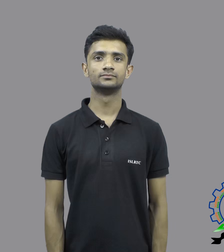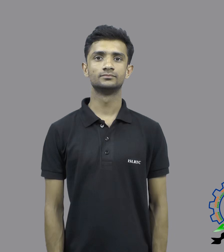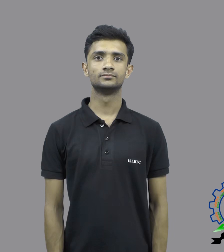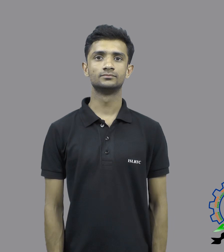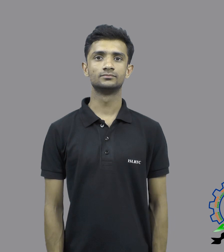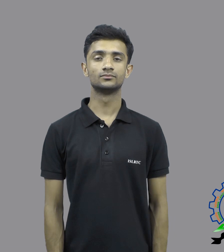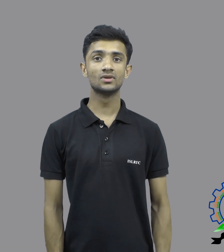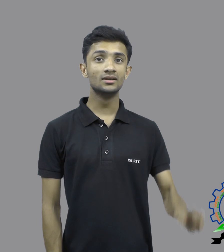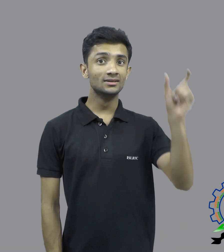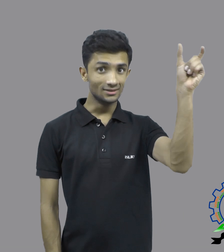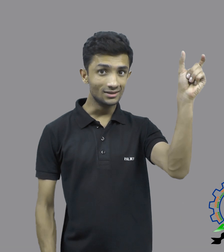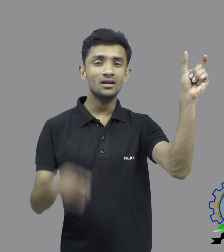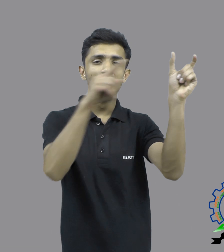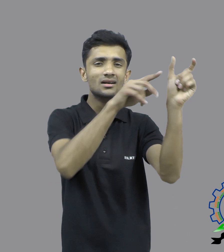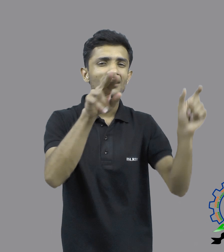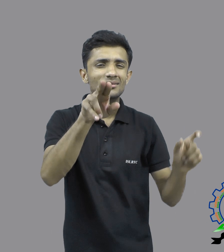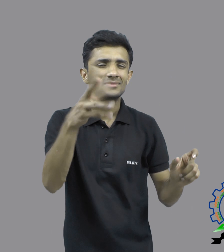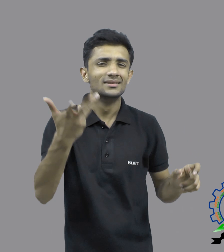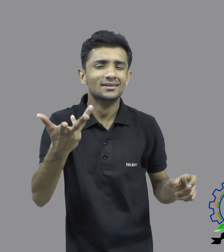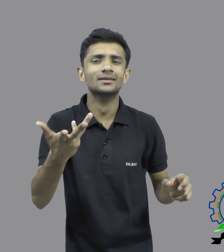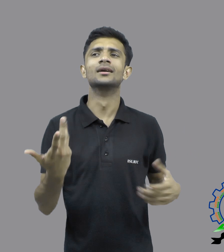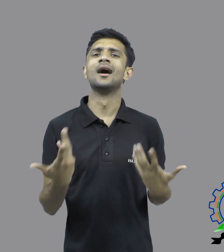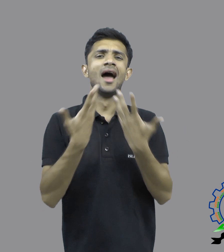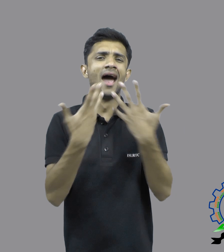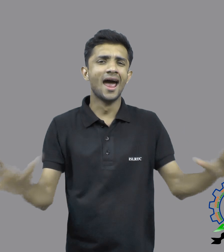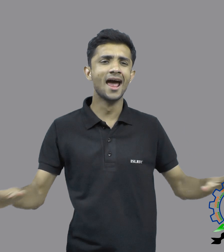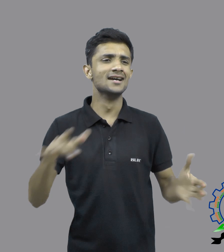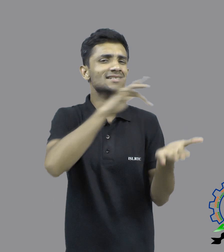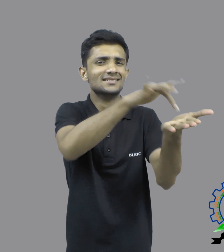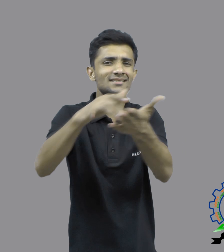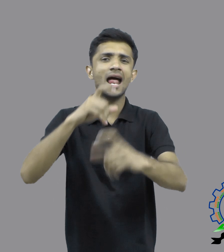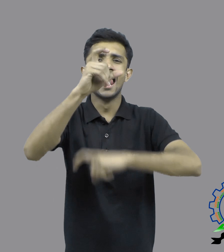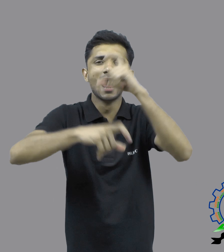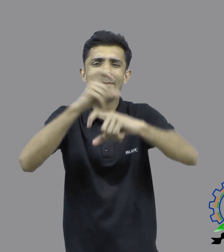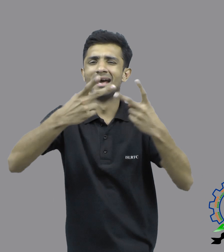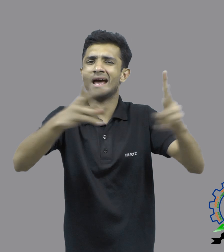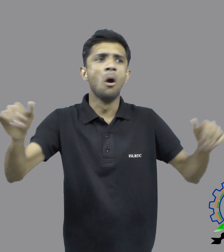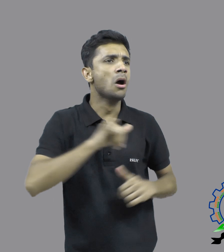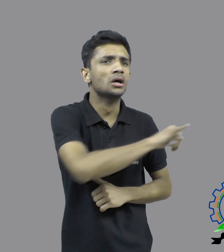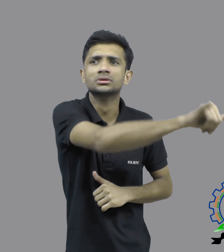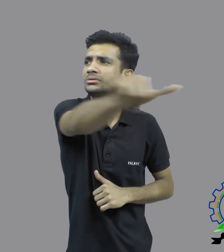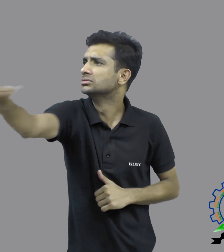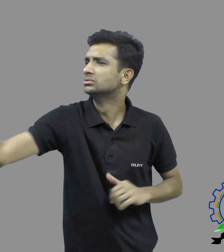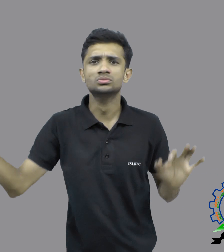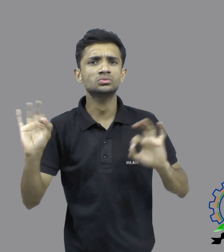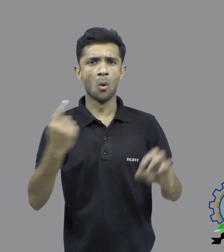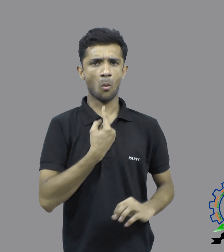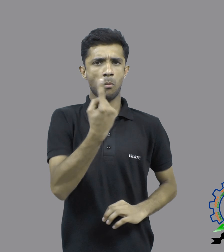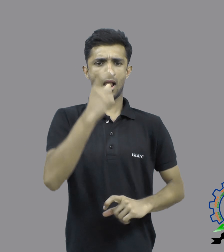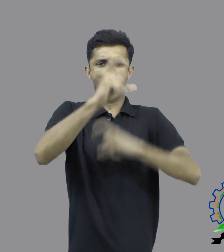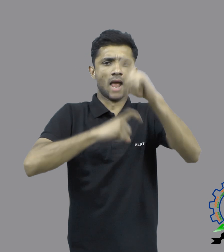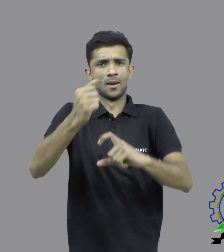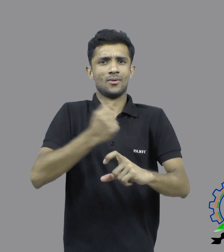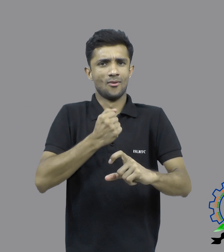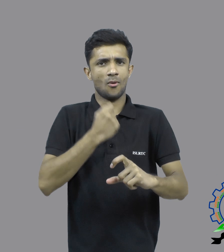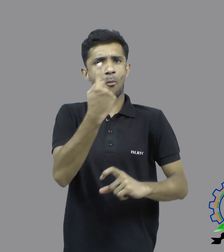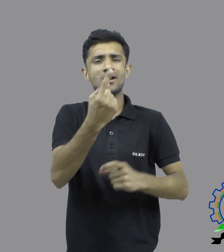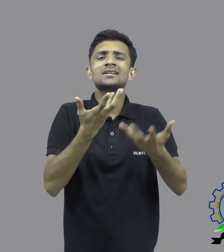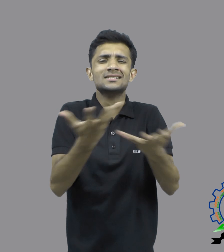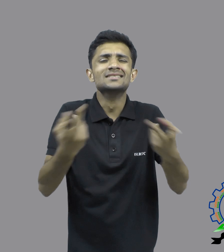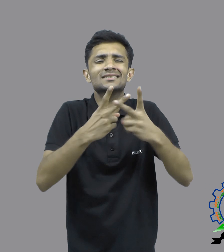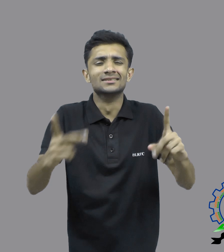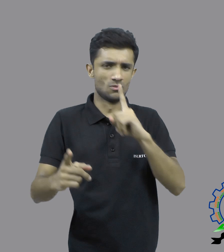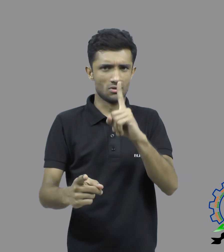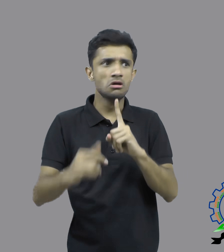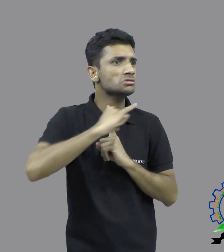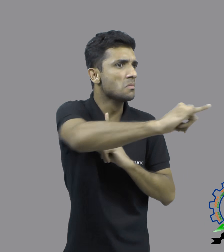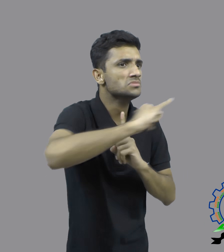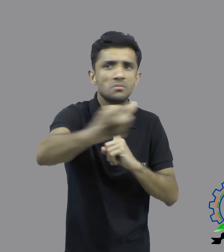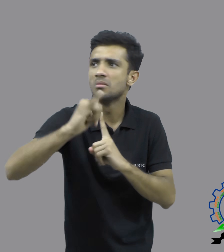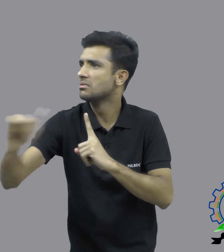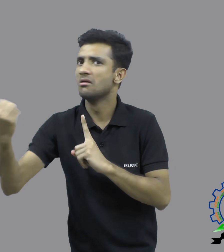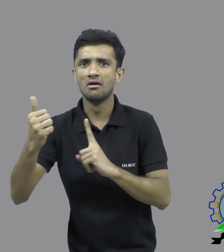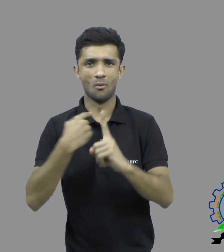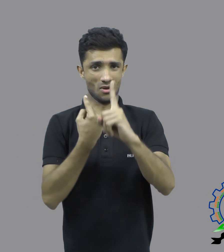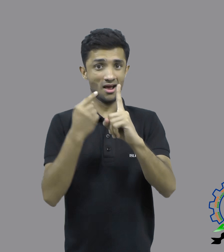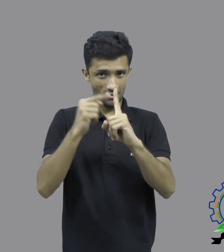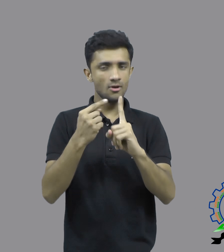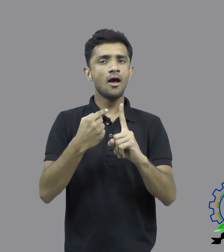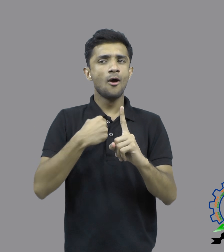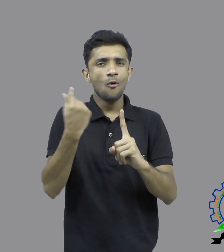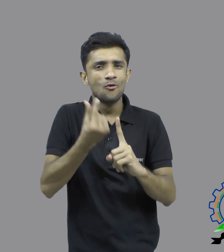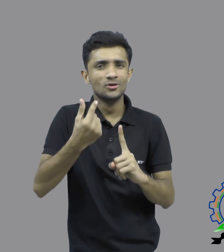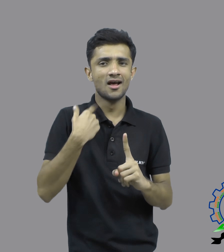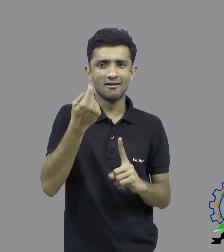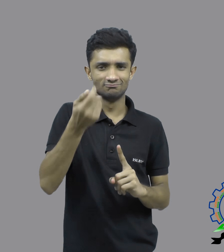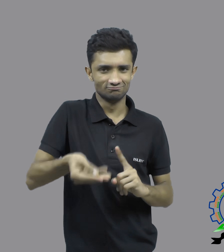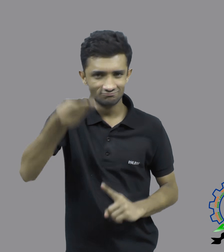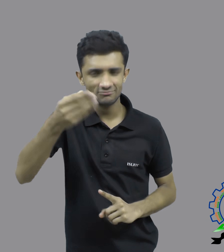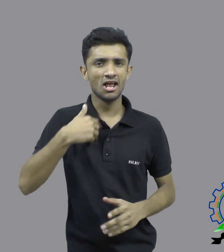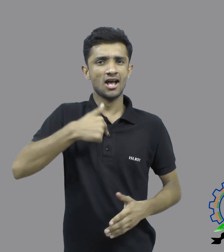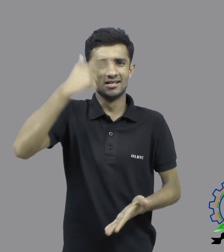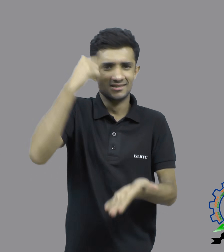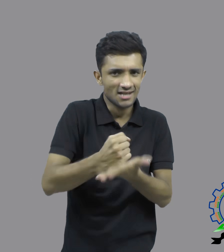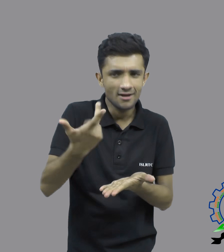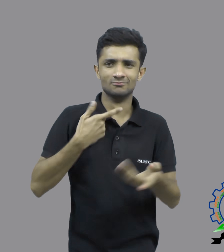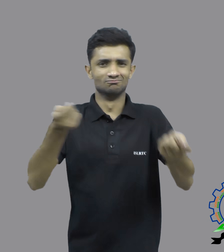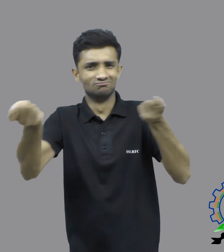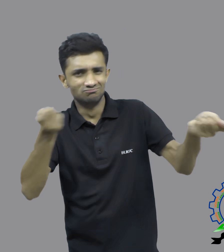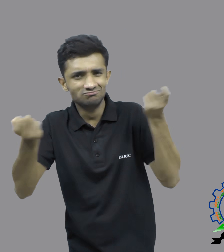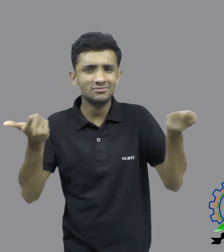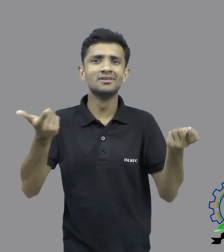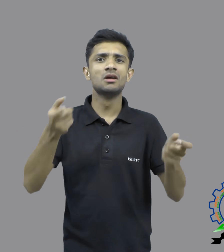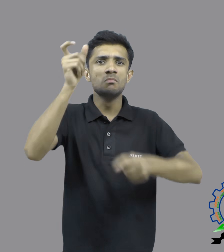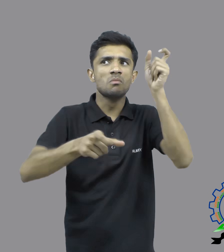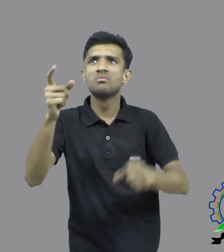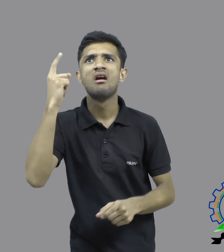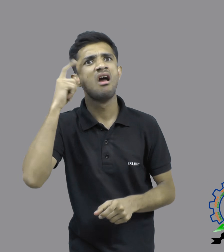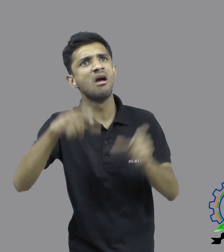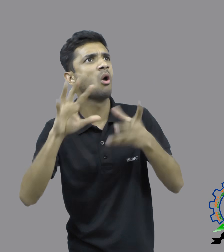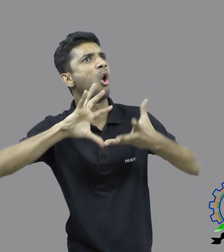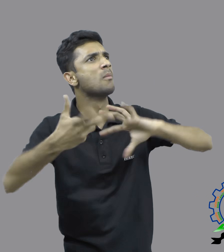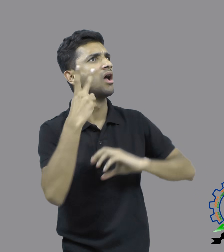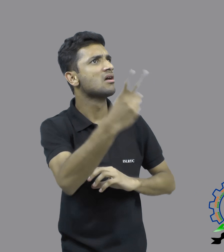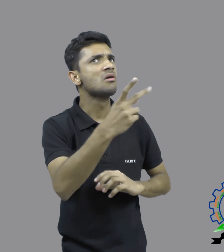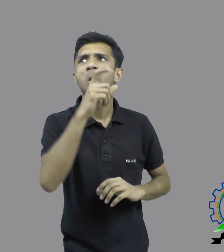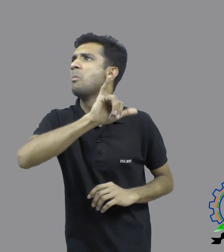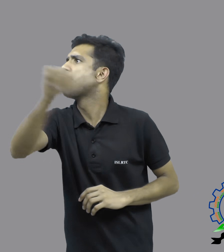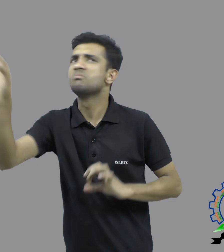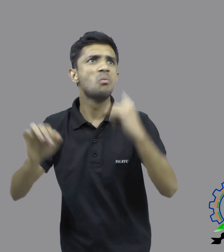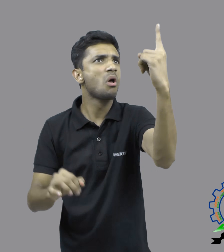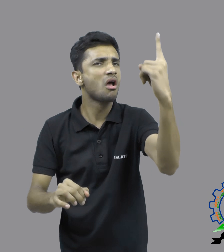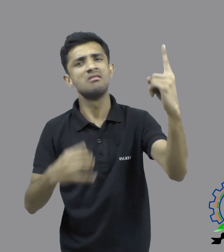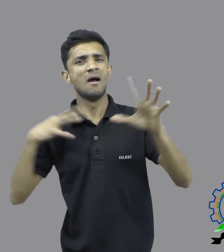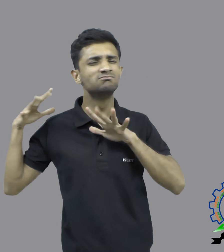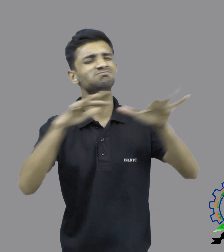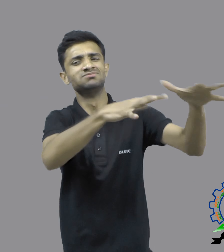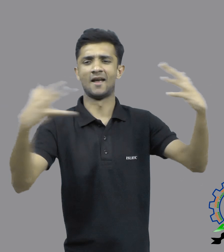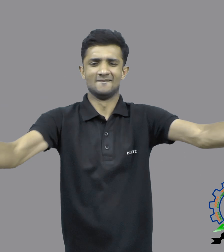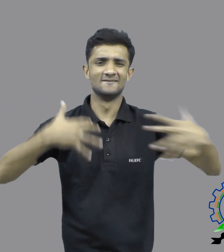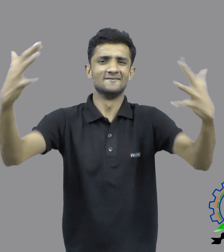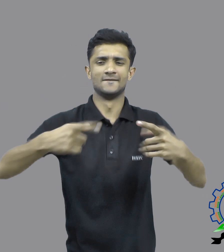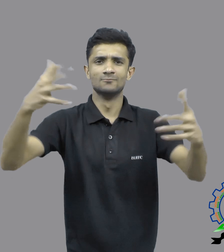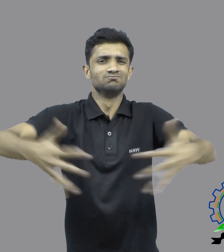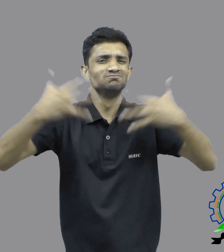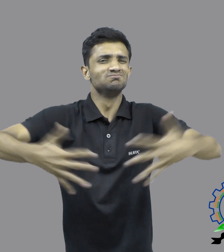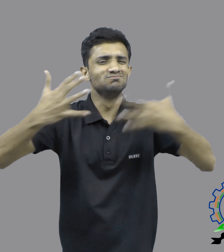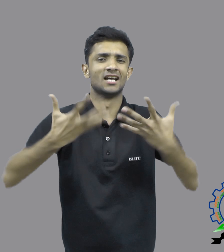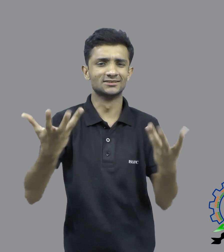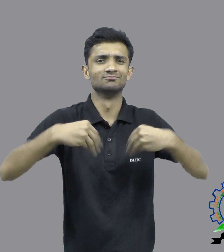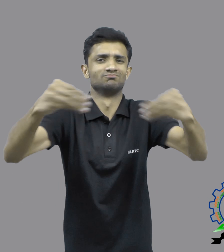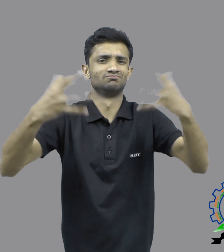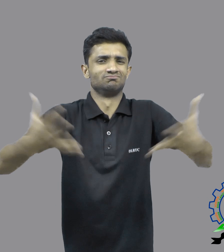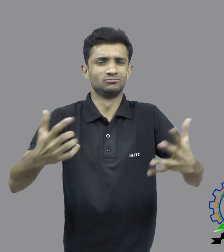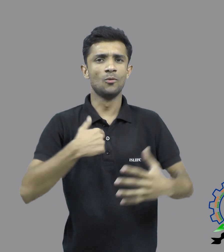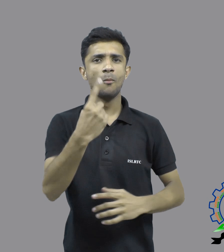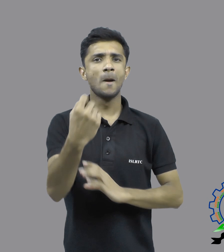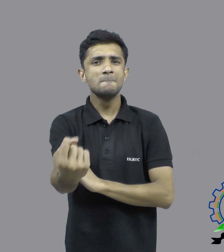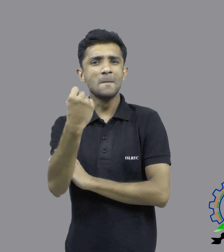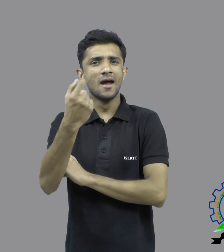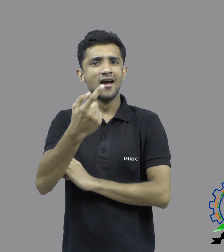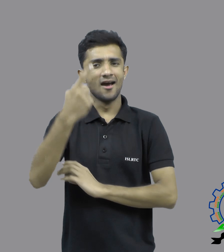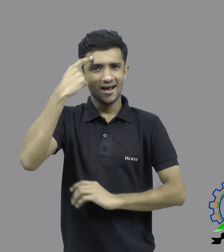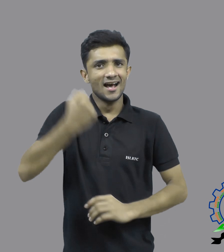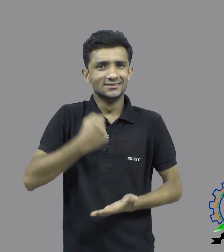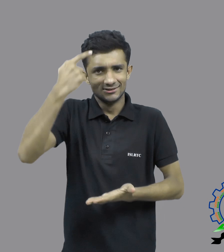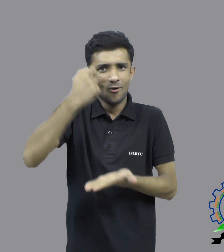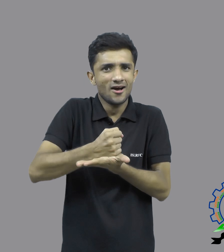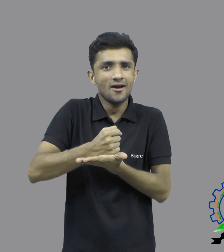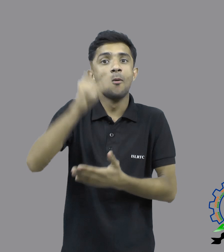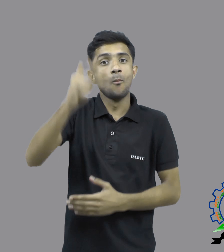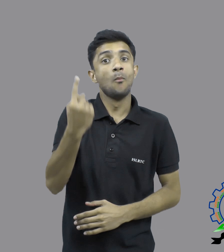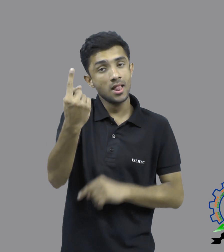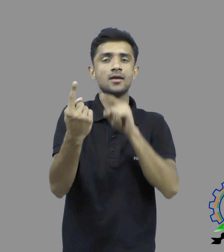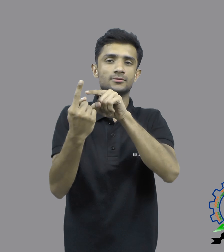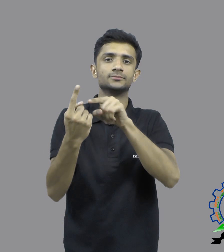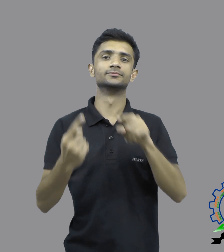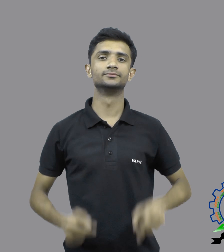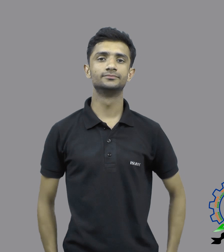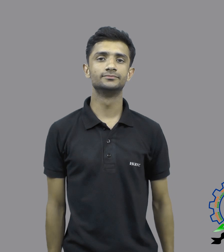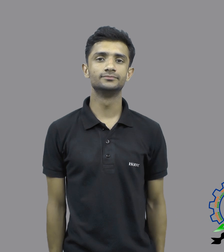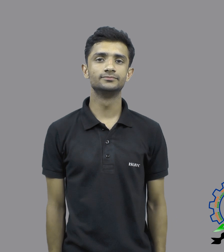Monopoly